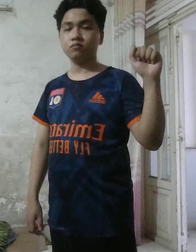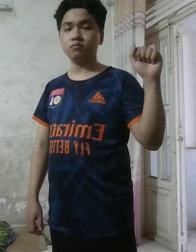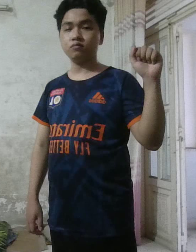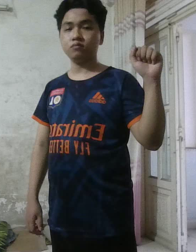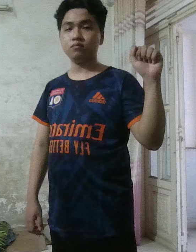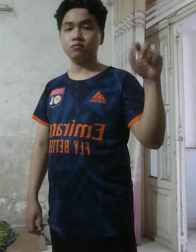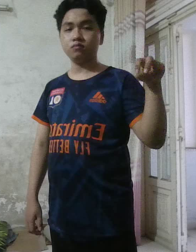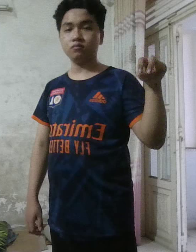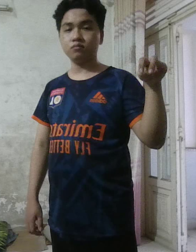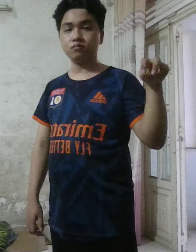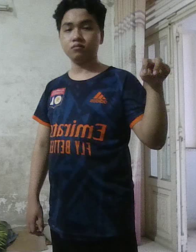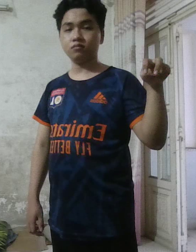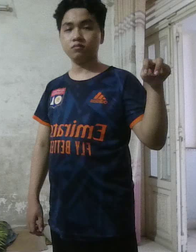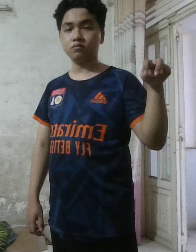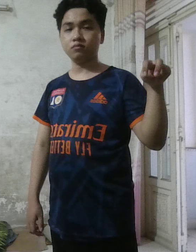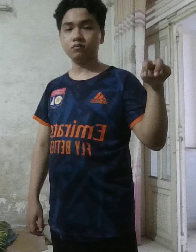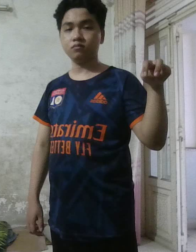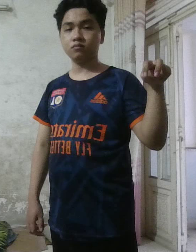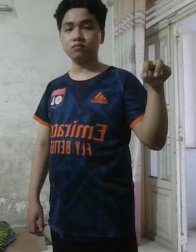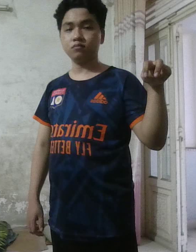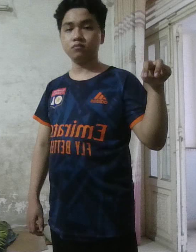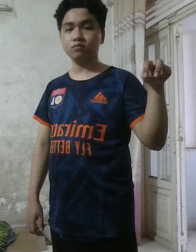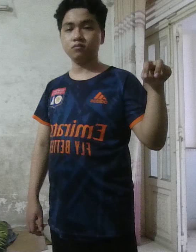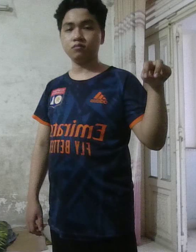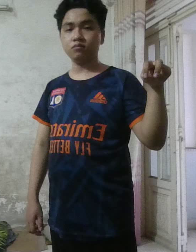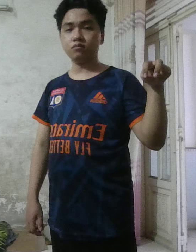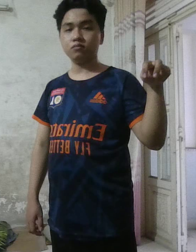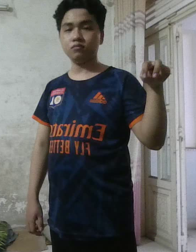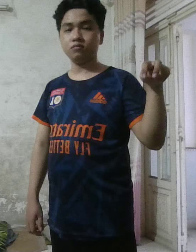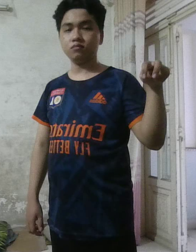â